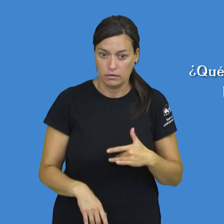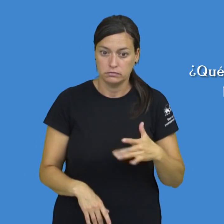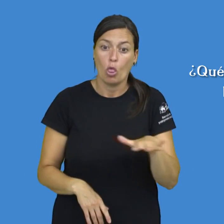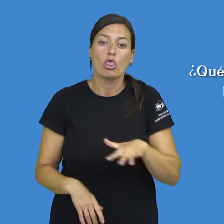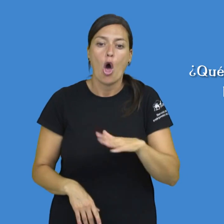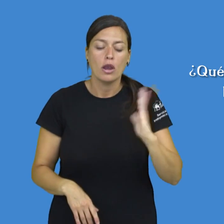dónde